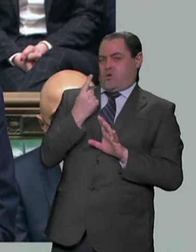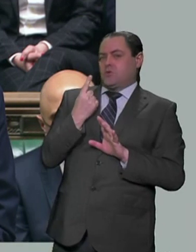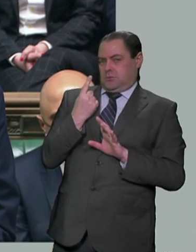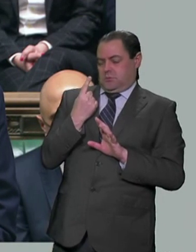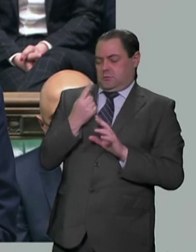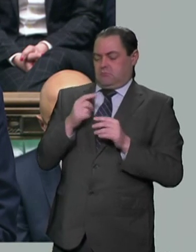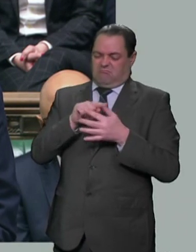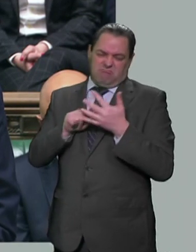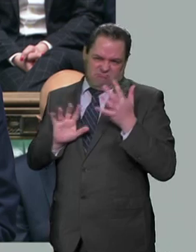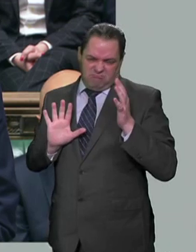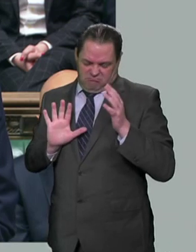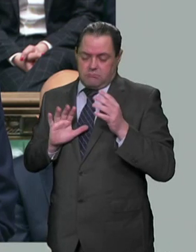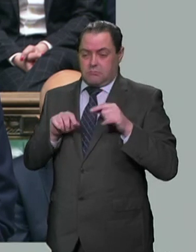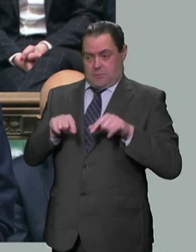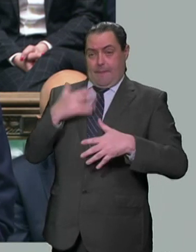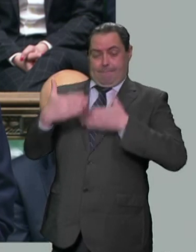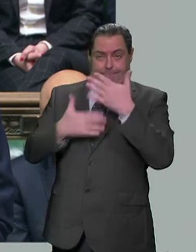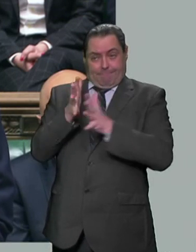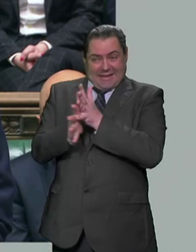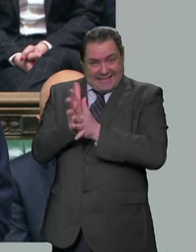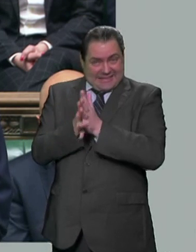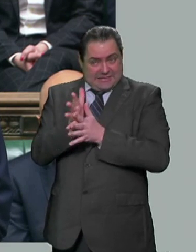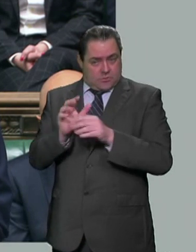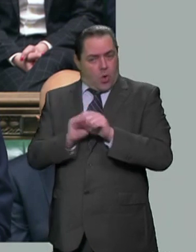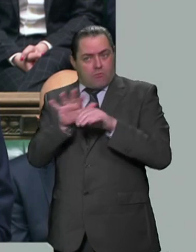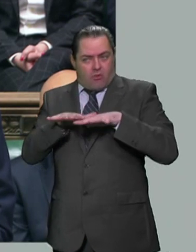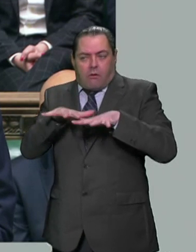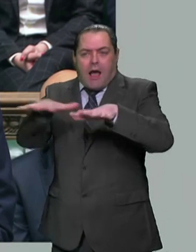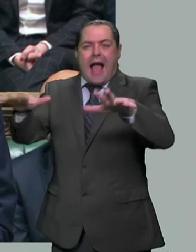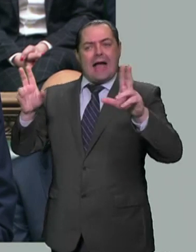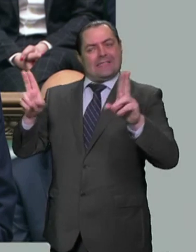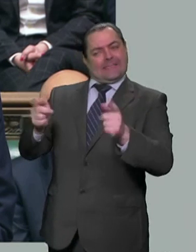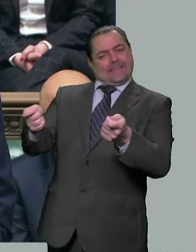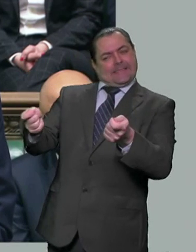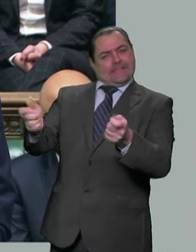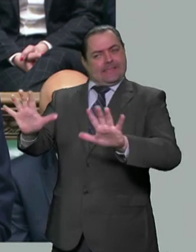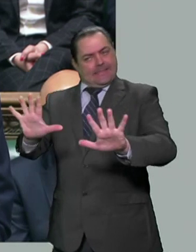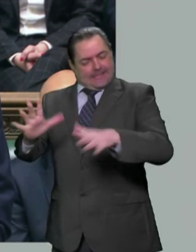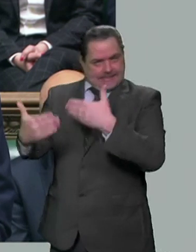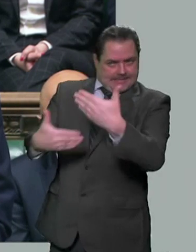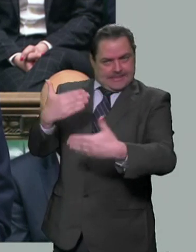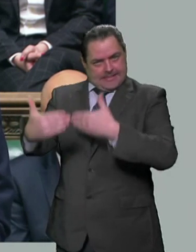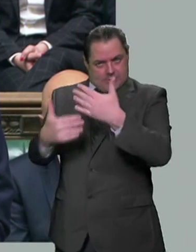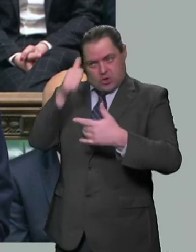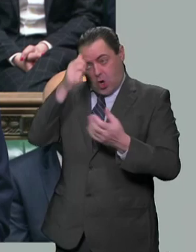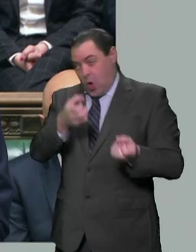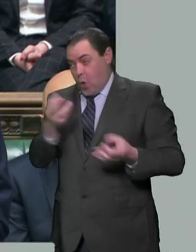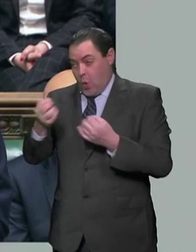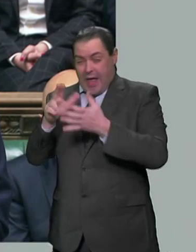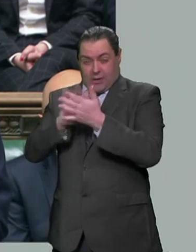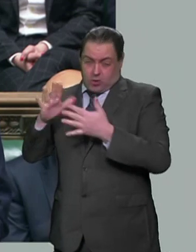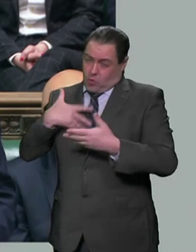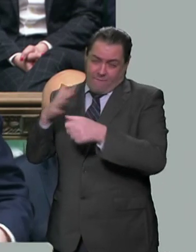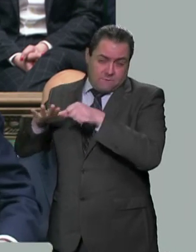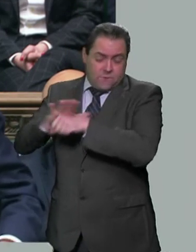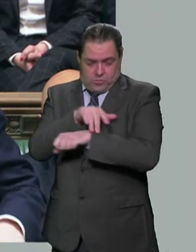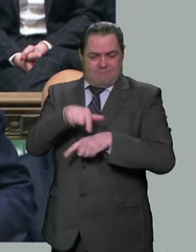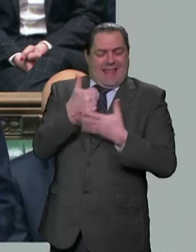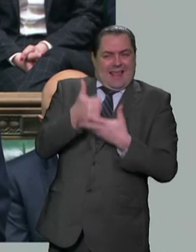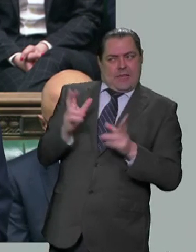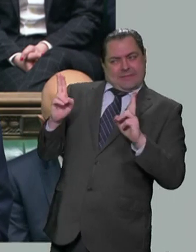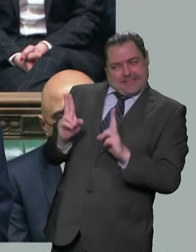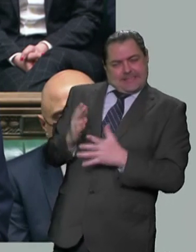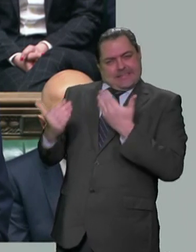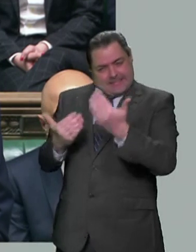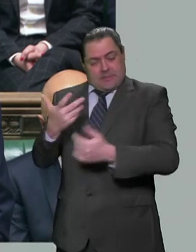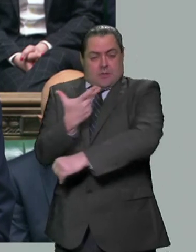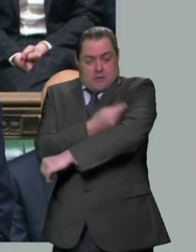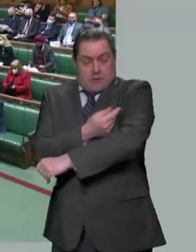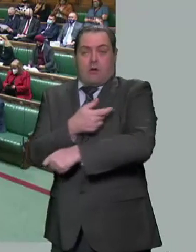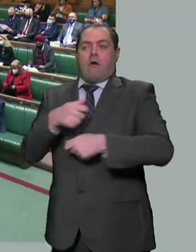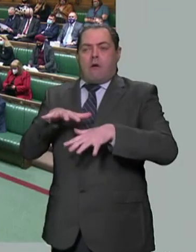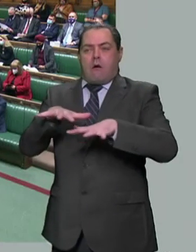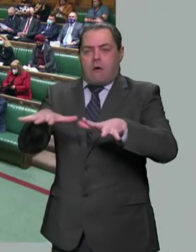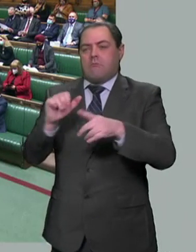All of these measures are helping to take the edge off the omicron wave, to slow the spread of infection, to manage the immediate pressures on our NHS and to buy time for the boosters to take effect.